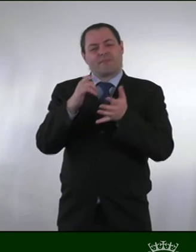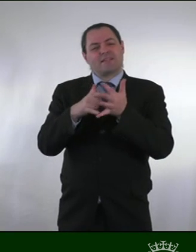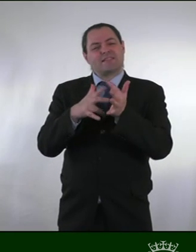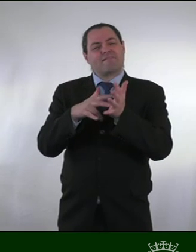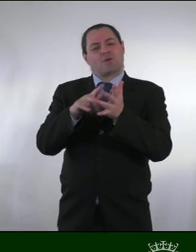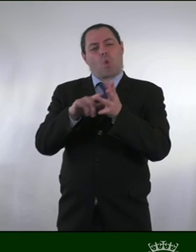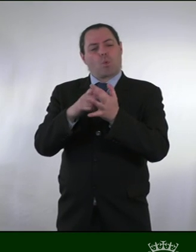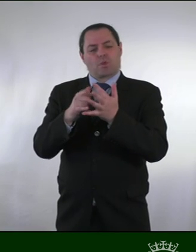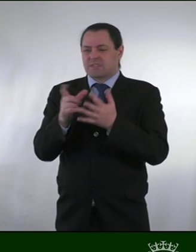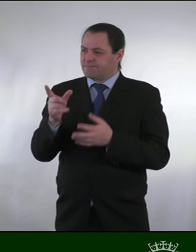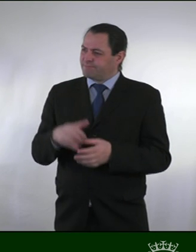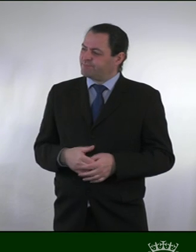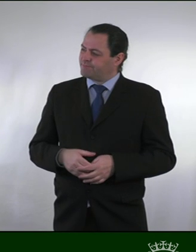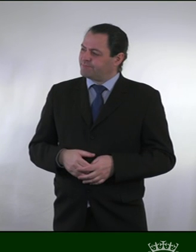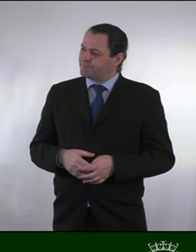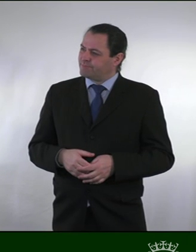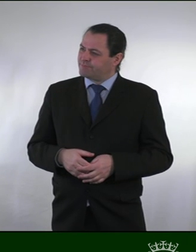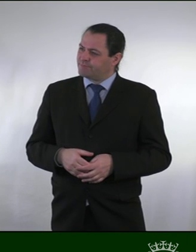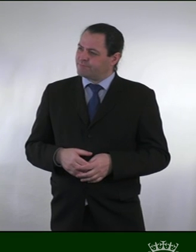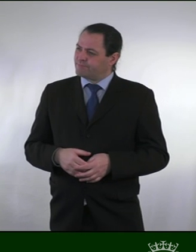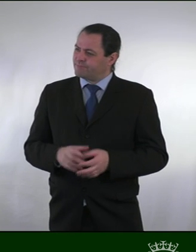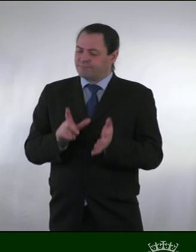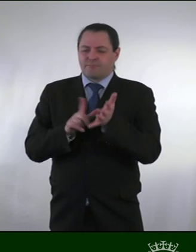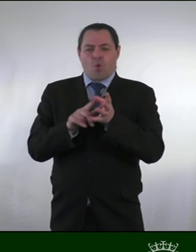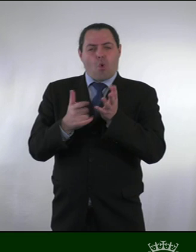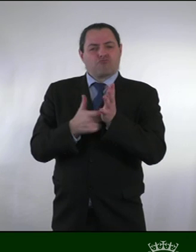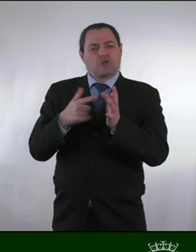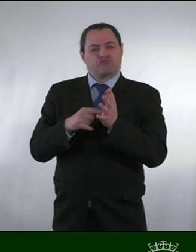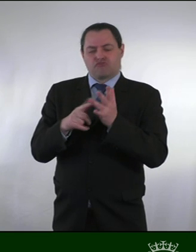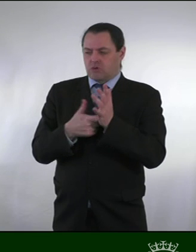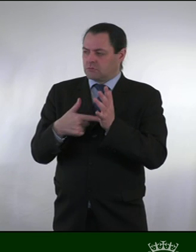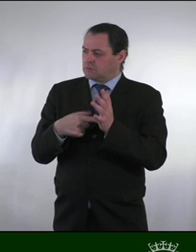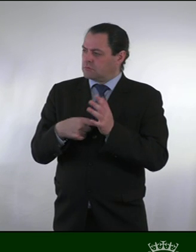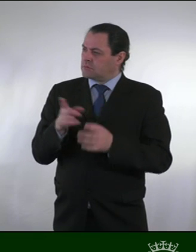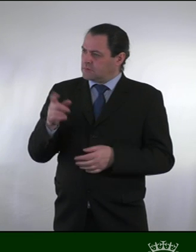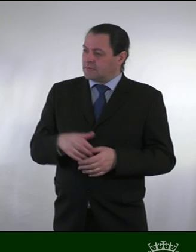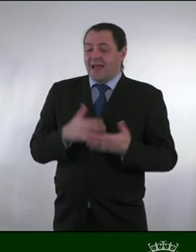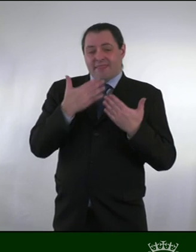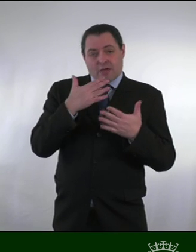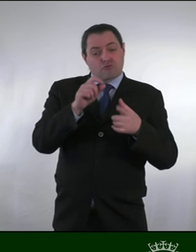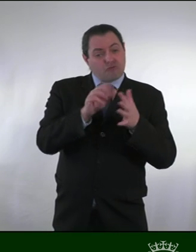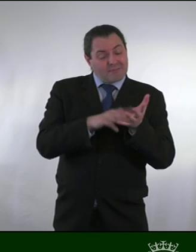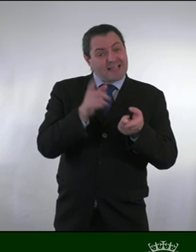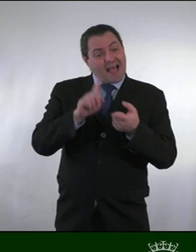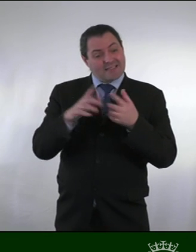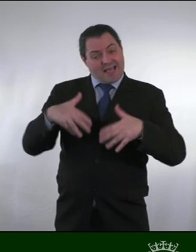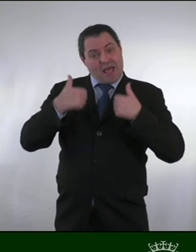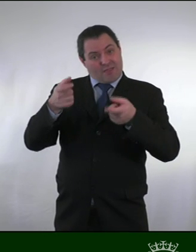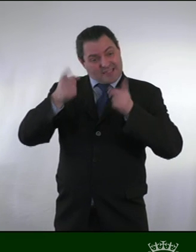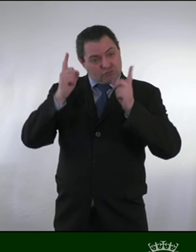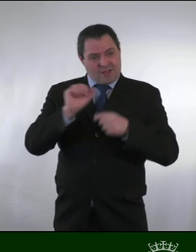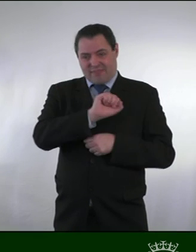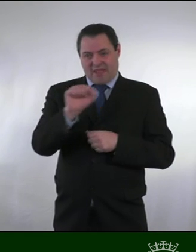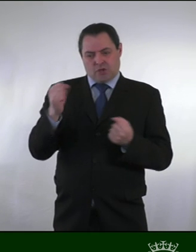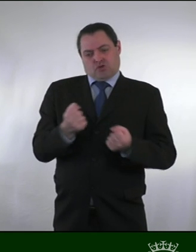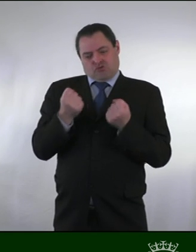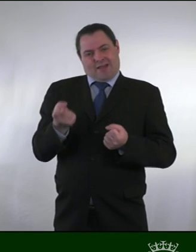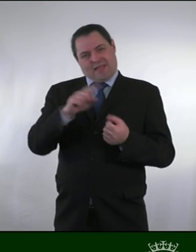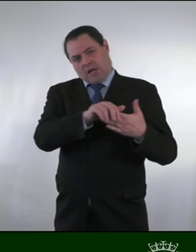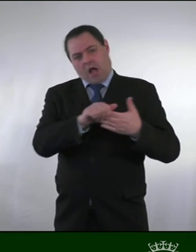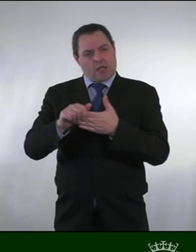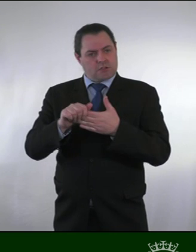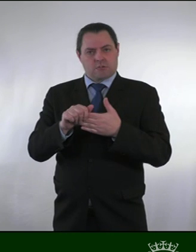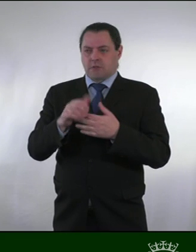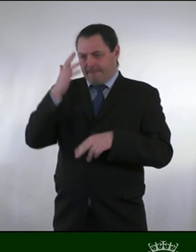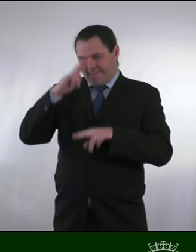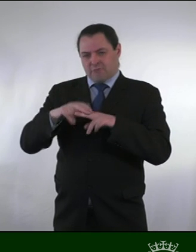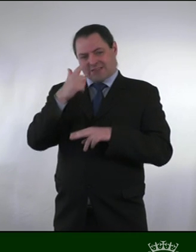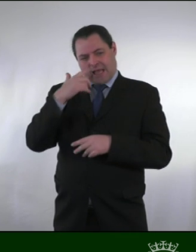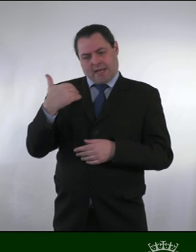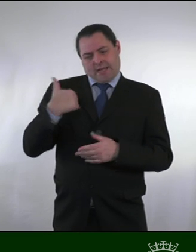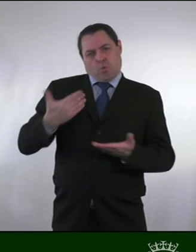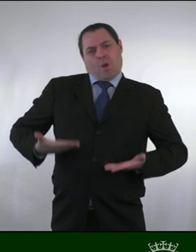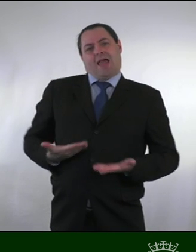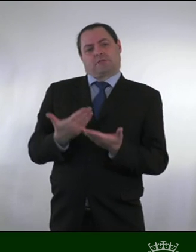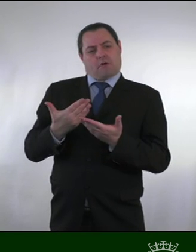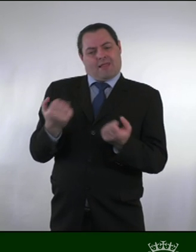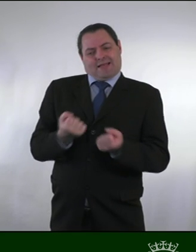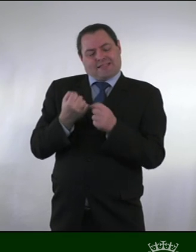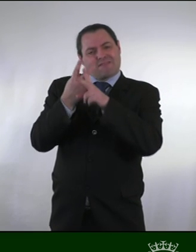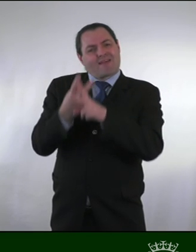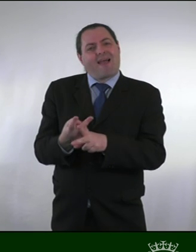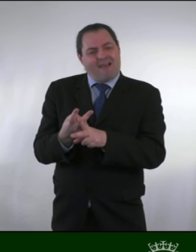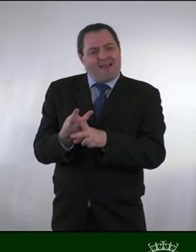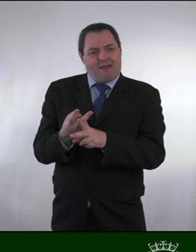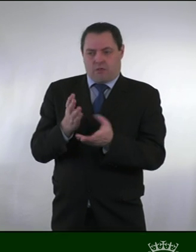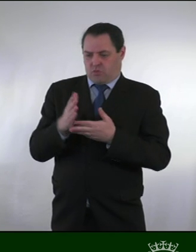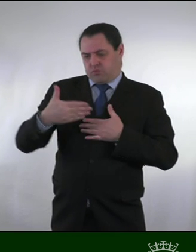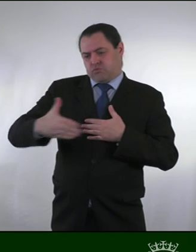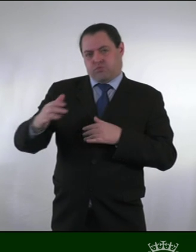I thank the Prime Minister and the Health Secretary for the recent strengthened guidance to allow parents access to neonatal intensive care units whenever they need to in this pandemic.